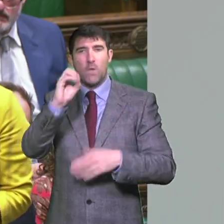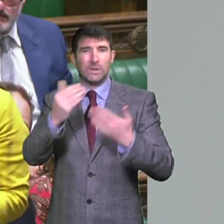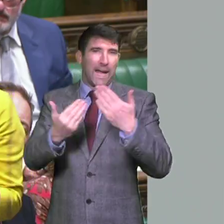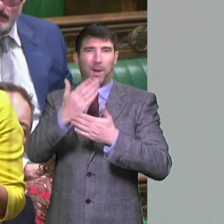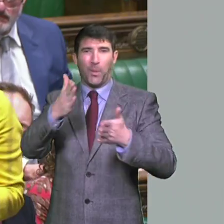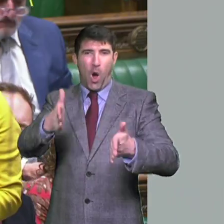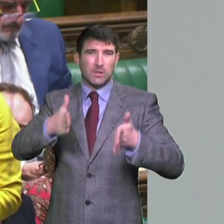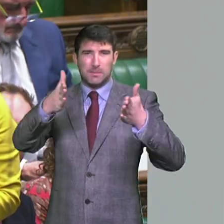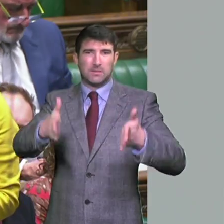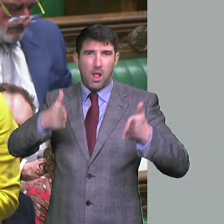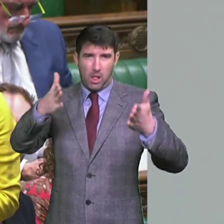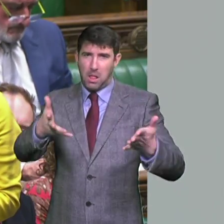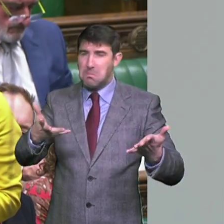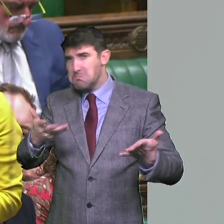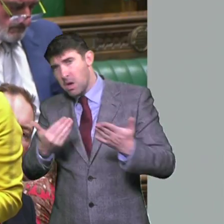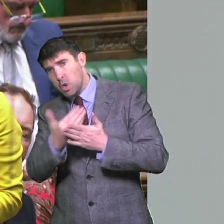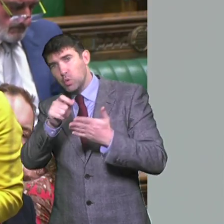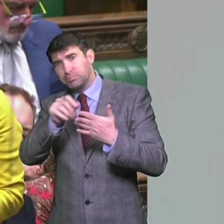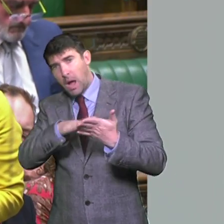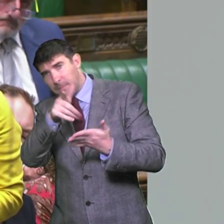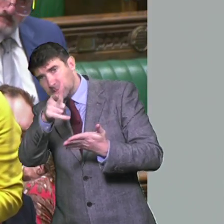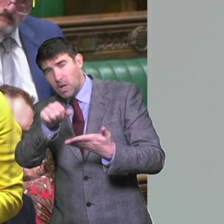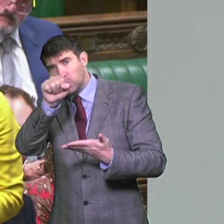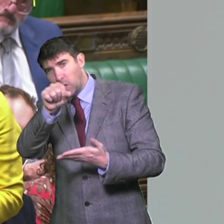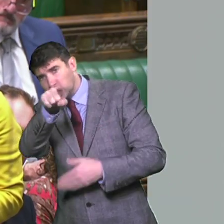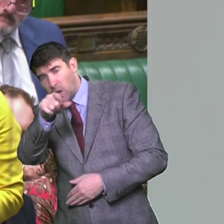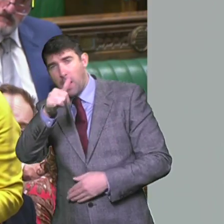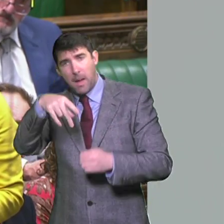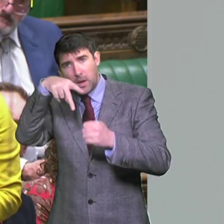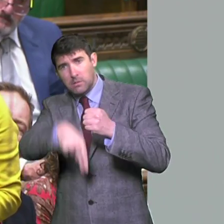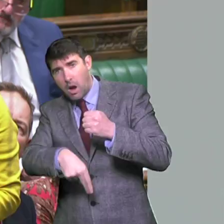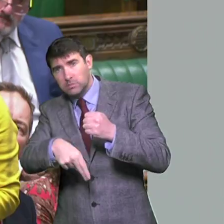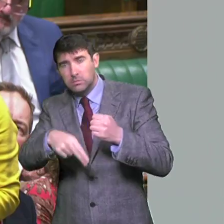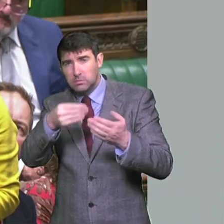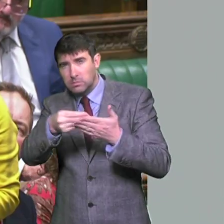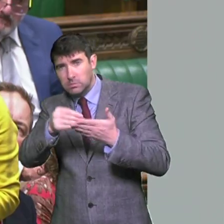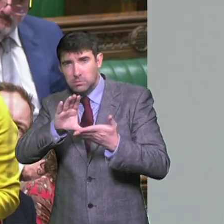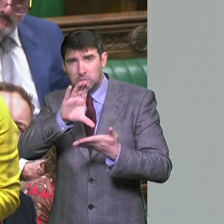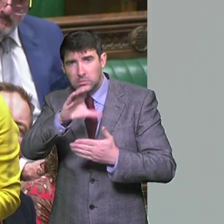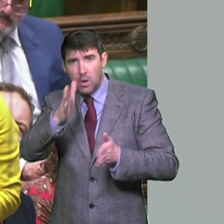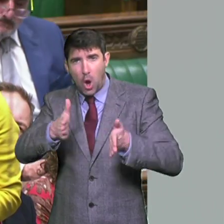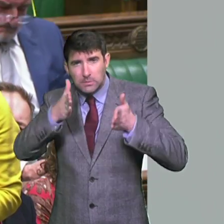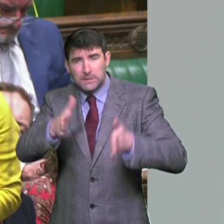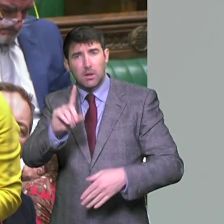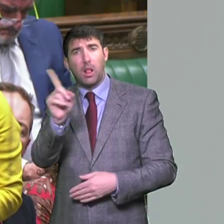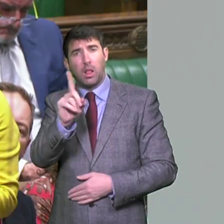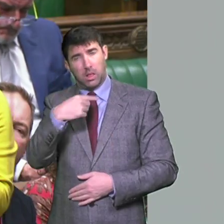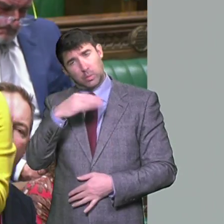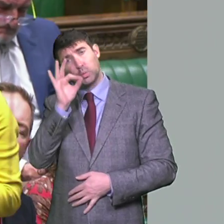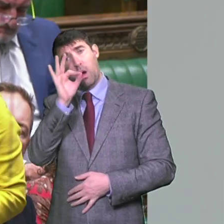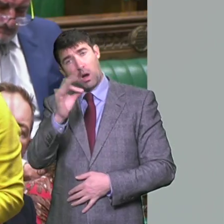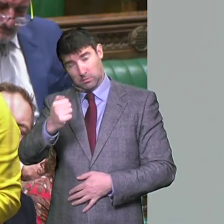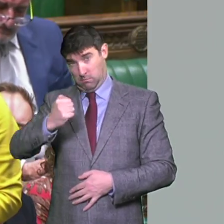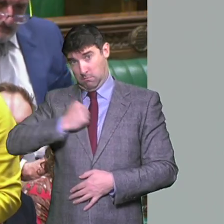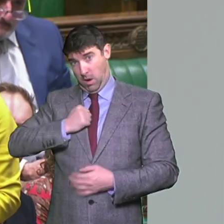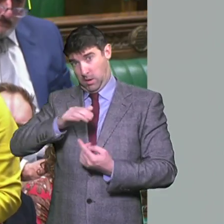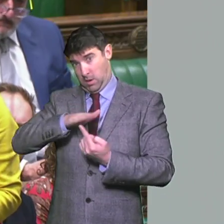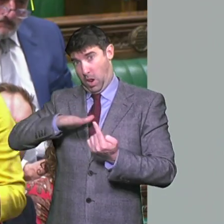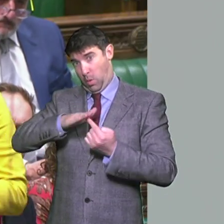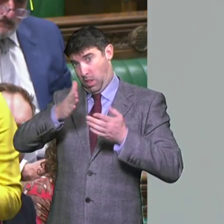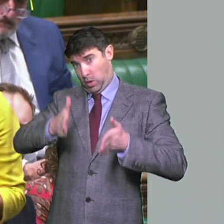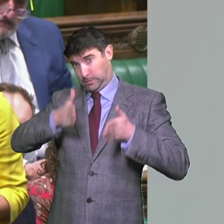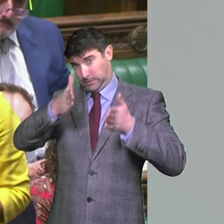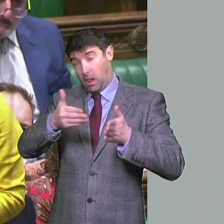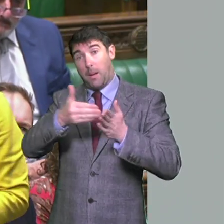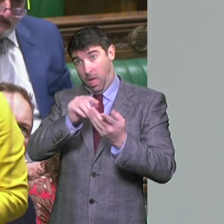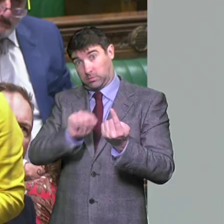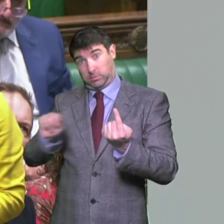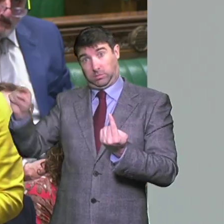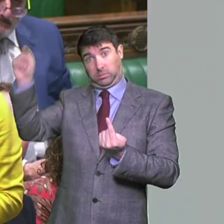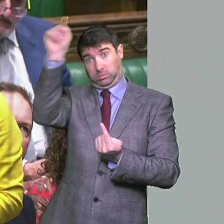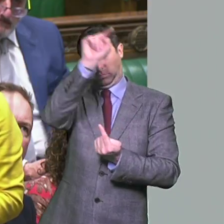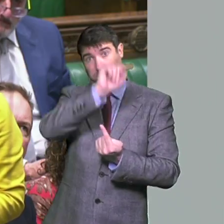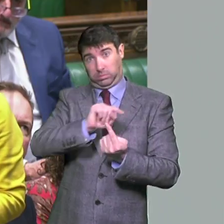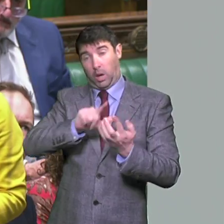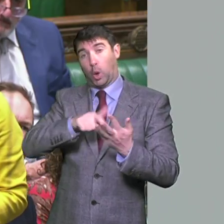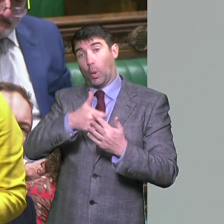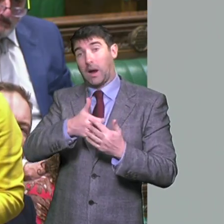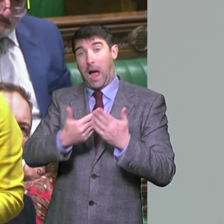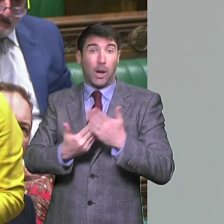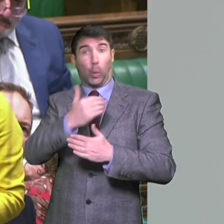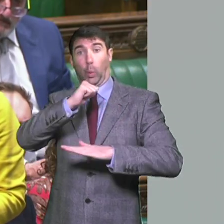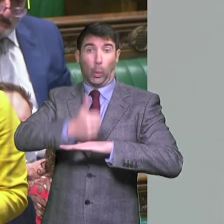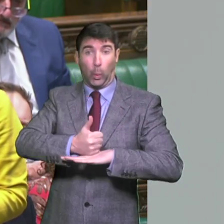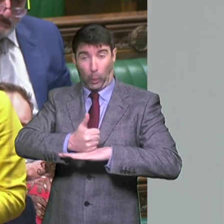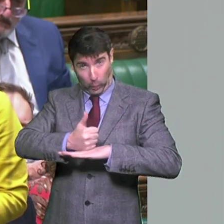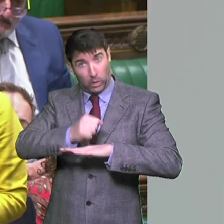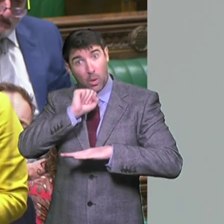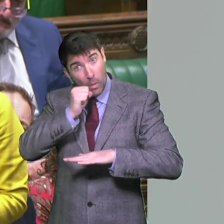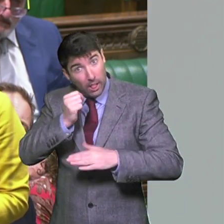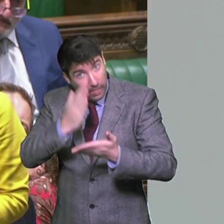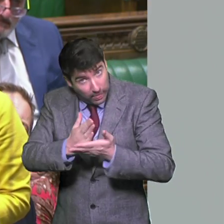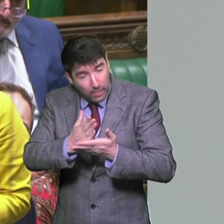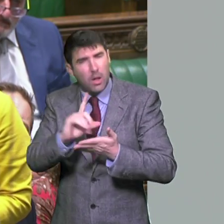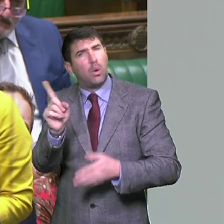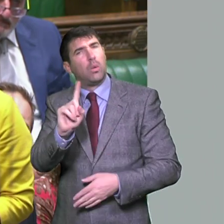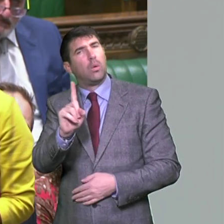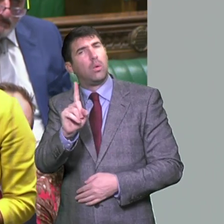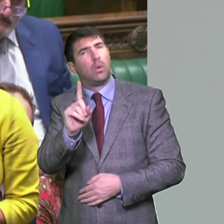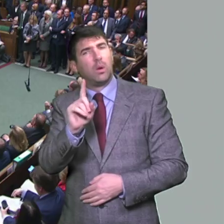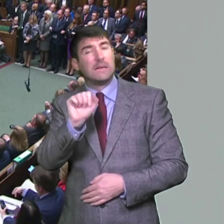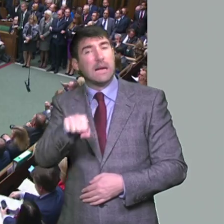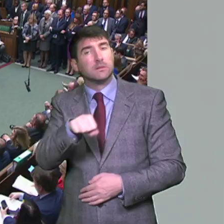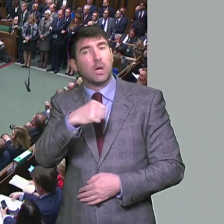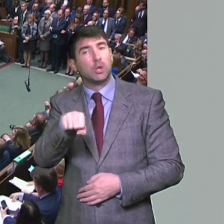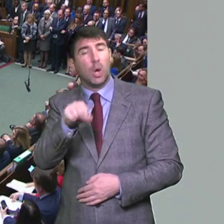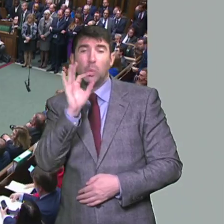There has been a lot of speculation that the new Prime Minister and his Chancellor might seek to cut infrastructure projects, so can the Prime Minister confirm that my local hospital trust, as well as all the other local hospital trusts that are set to benefit from the new hospital programme, will in fact get that money—yes or no?